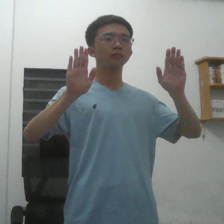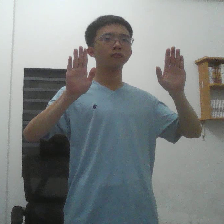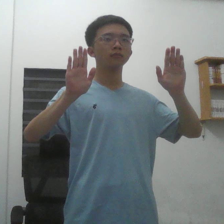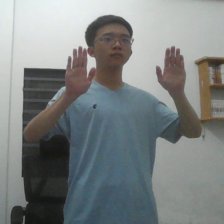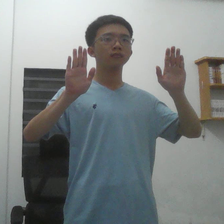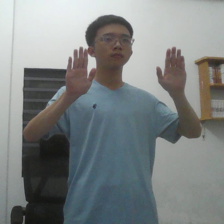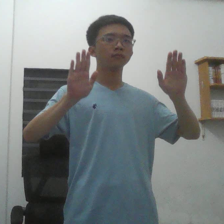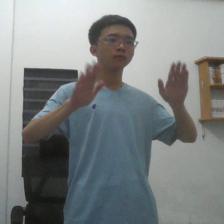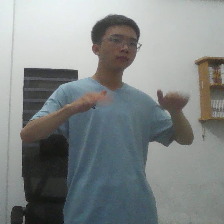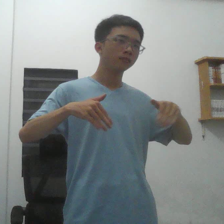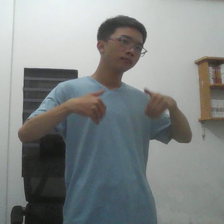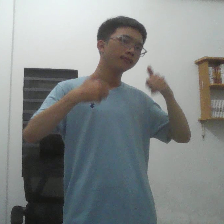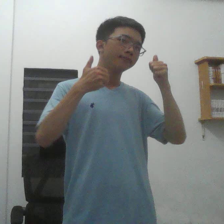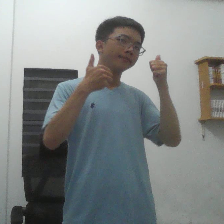tuyet voi